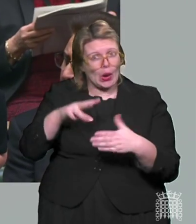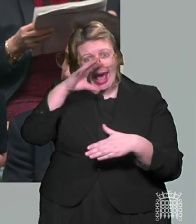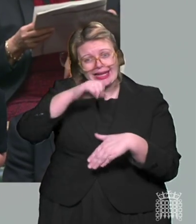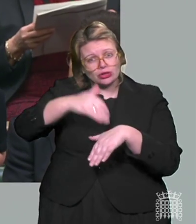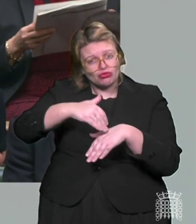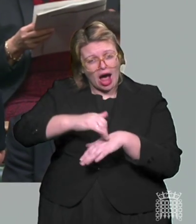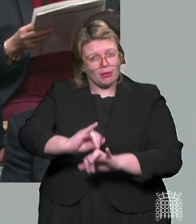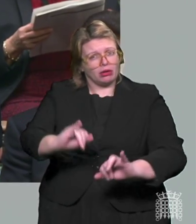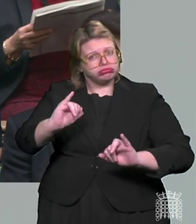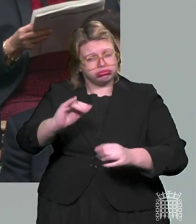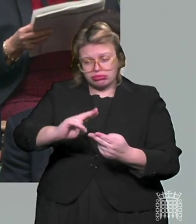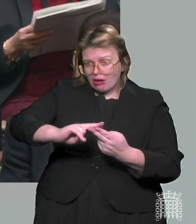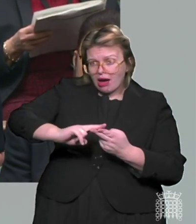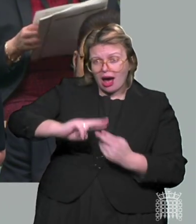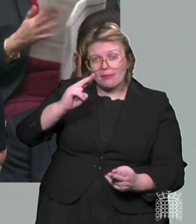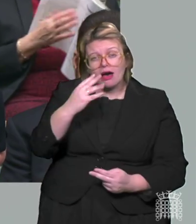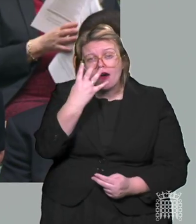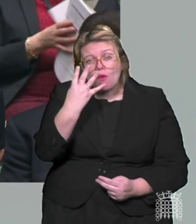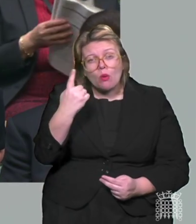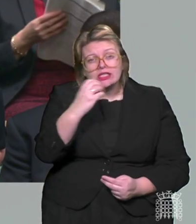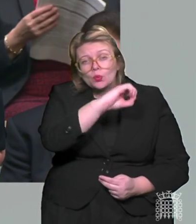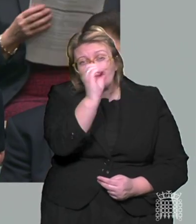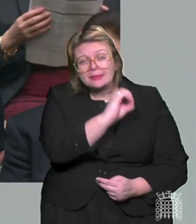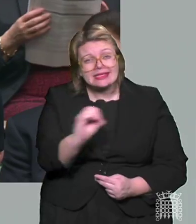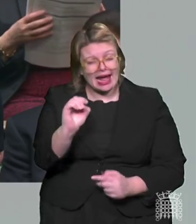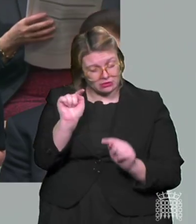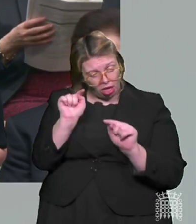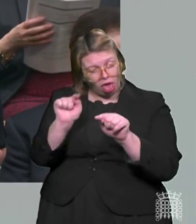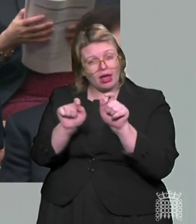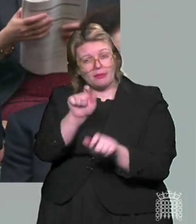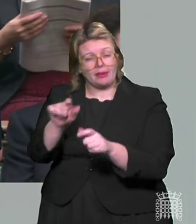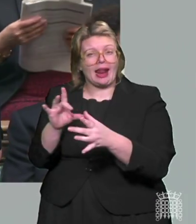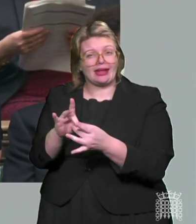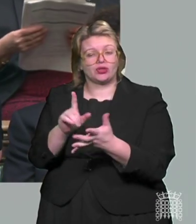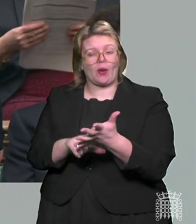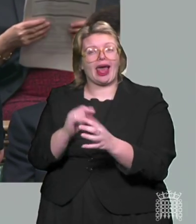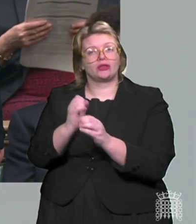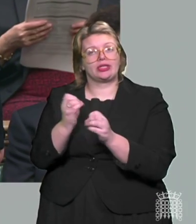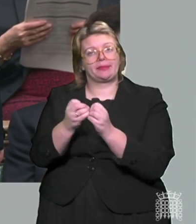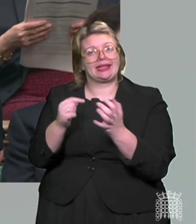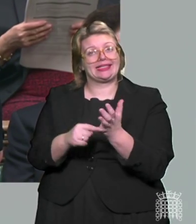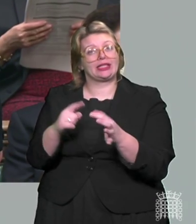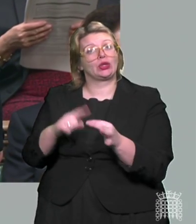From that work, he will know the significant amount of funding in the criminal justice system to help improve waiting times for victims.